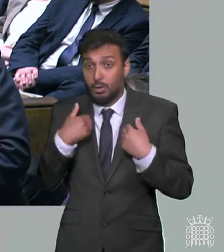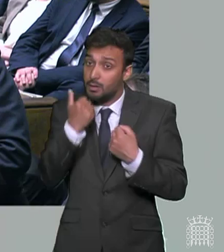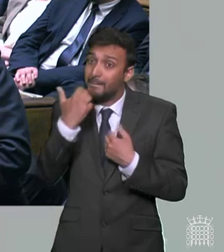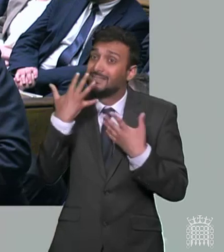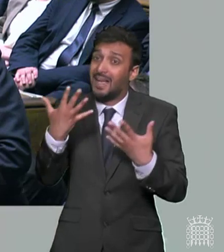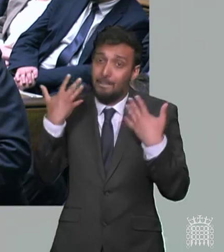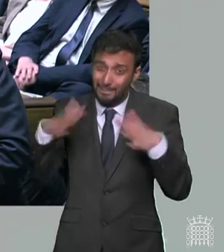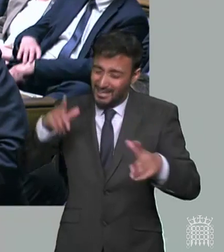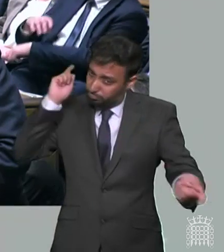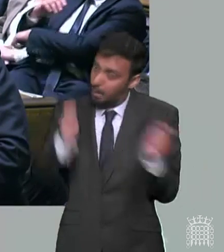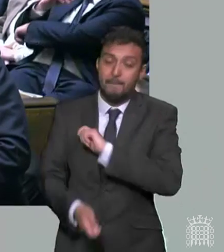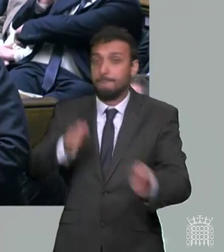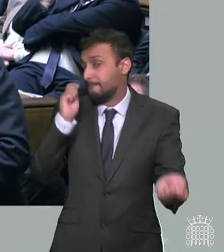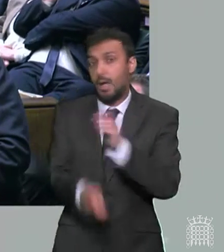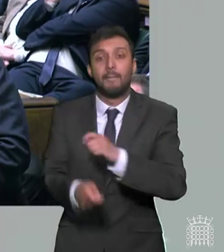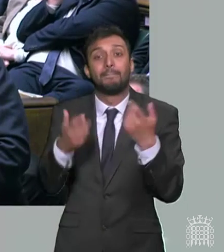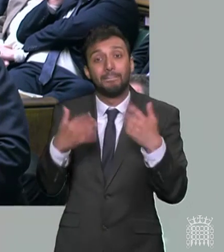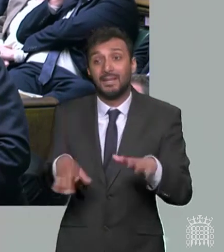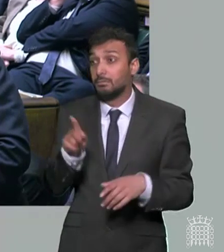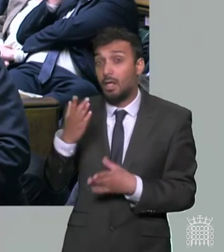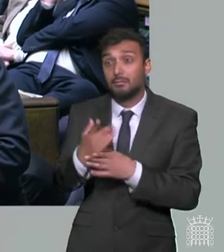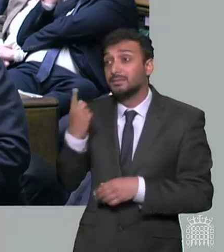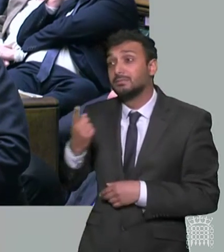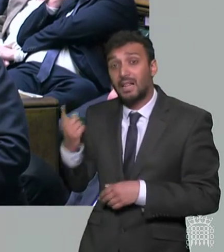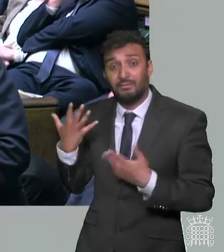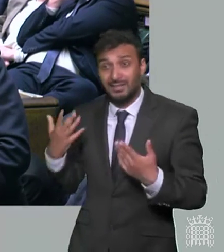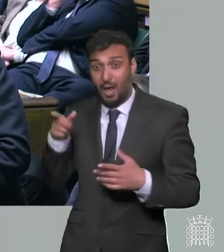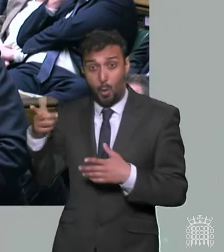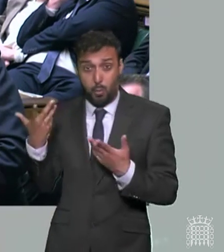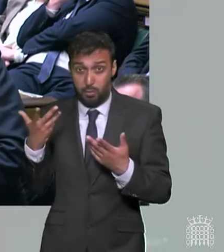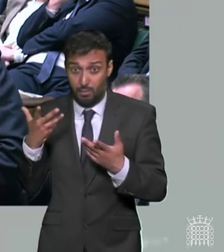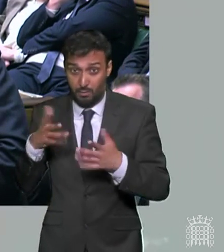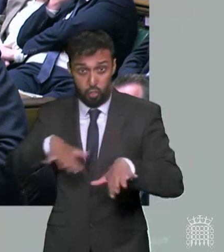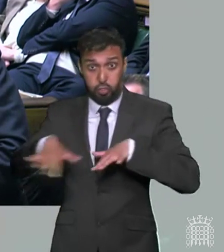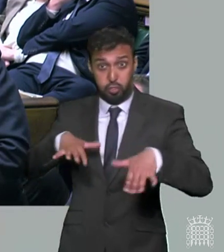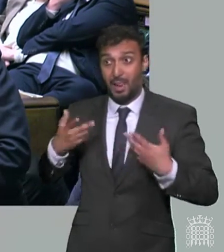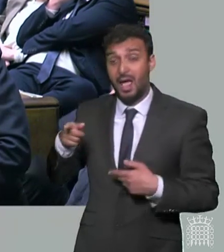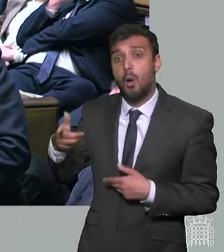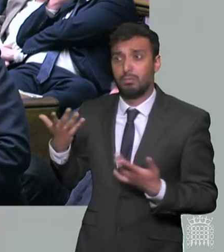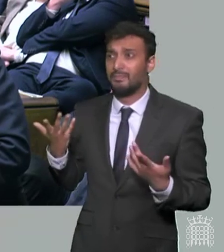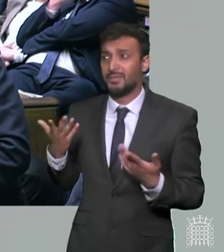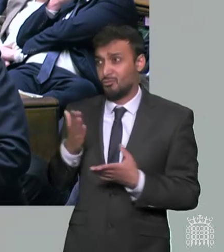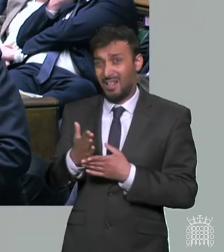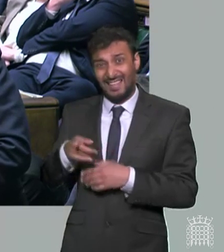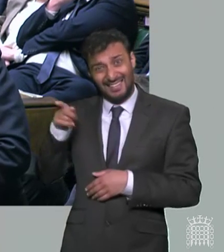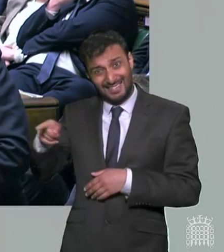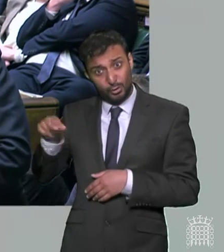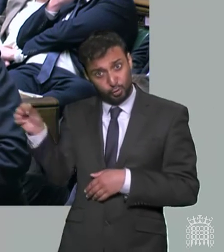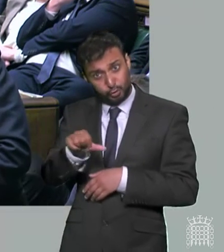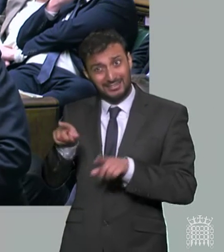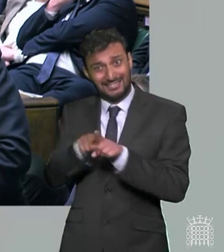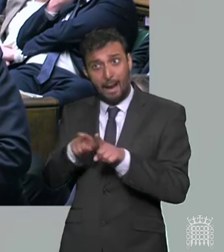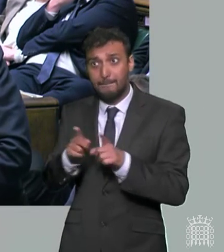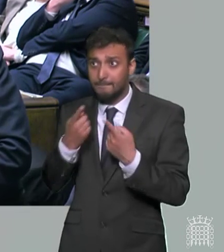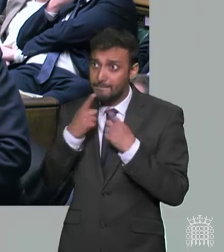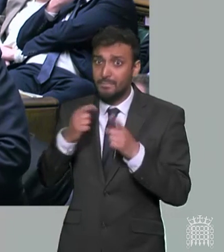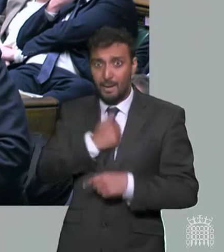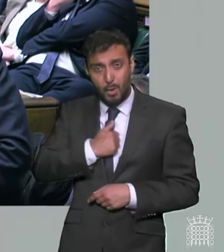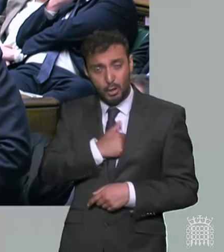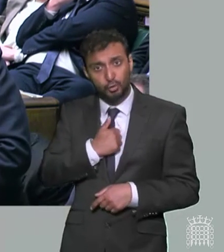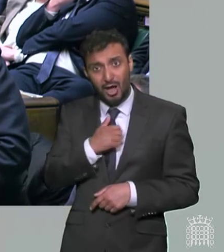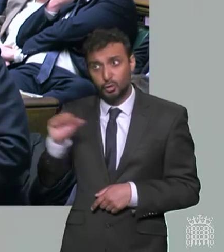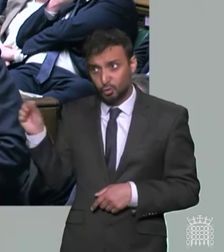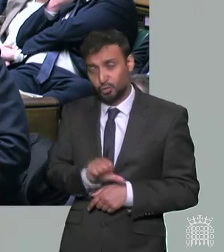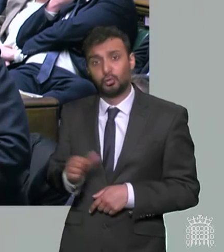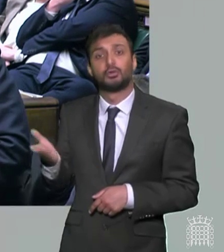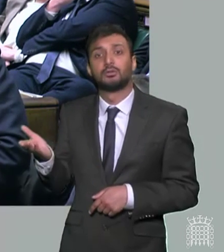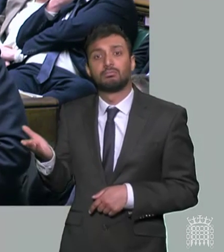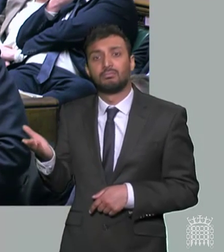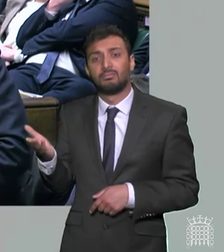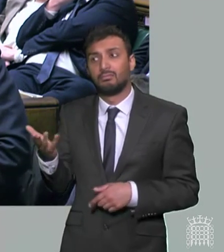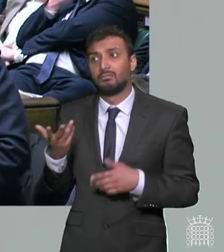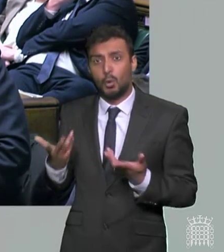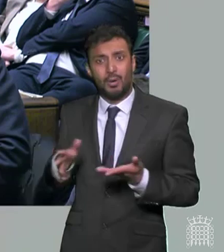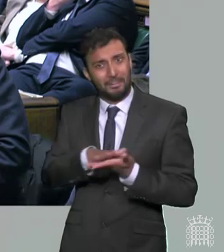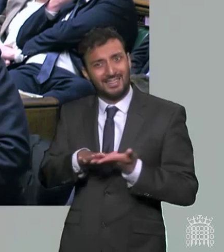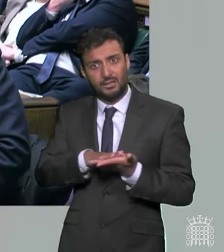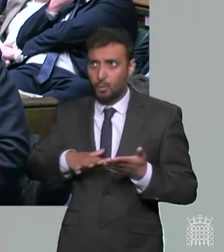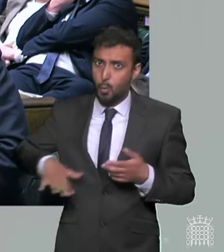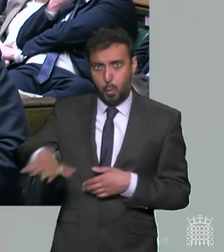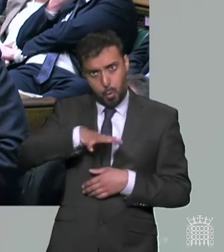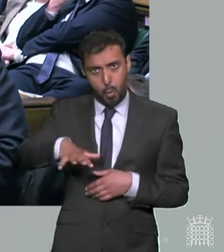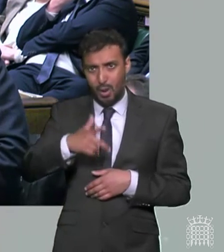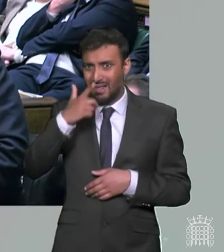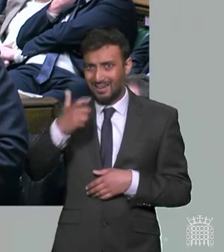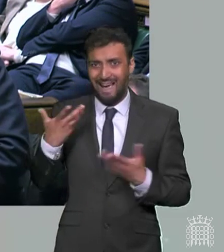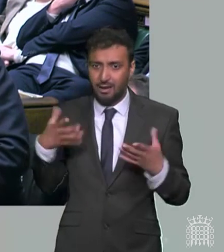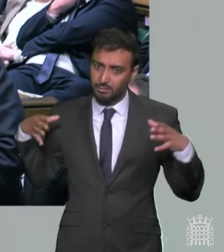10, but in view of the mess in which the right honourable and learned Gentleman has found himself, it would now be sensible for him, too, to apologise, so that we can all collectively move on.